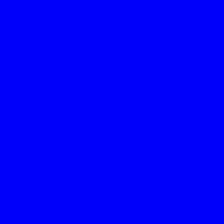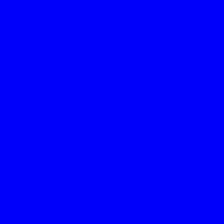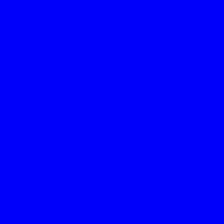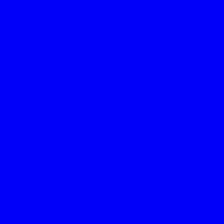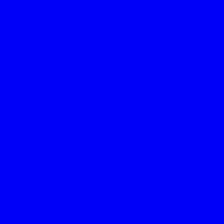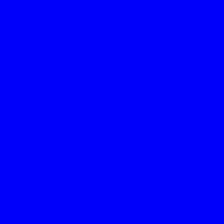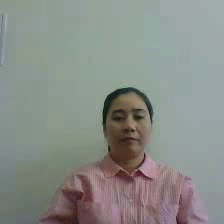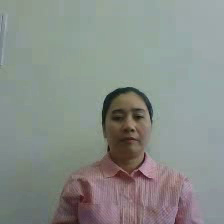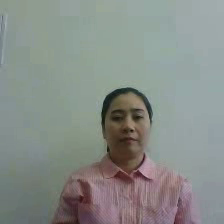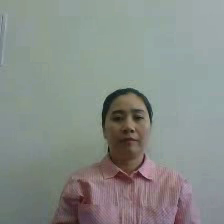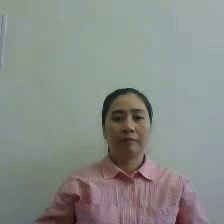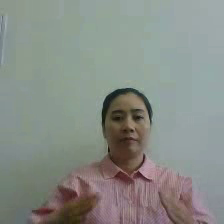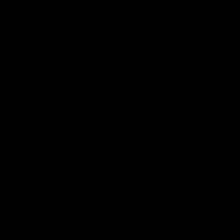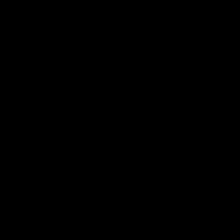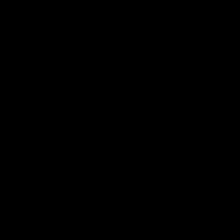Nhà